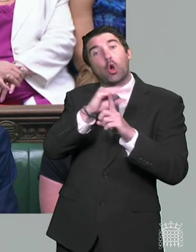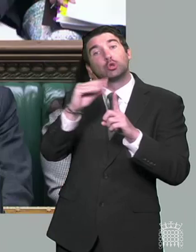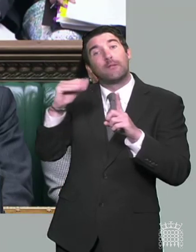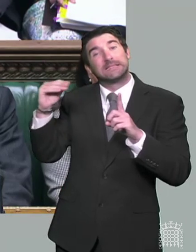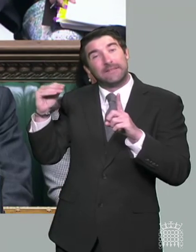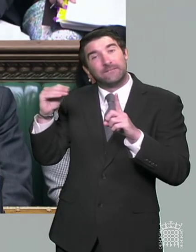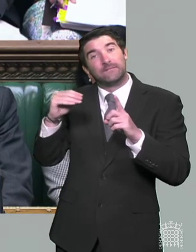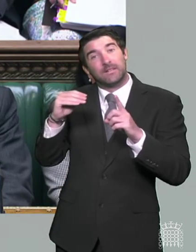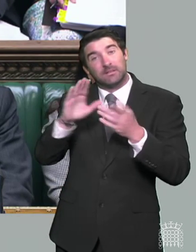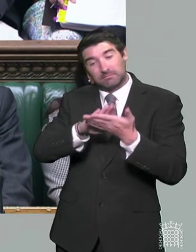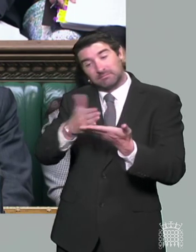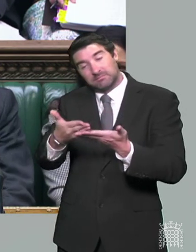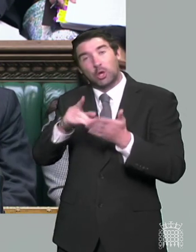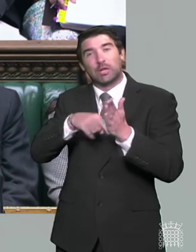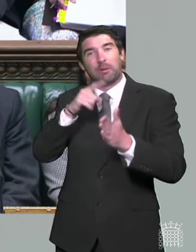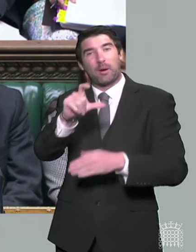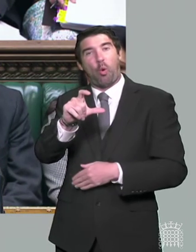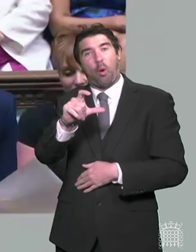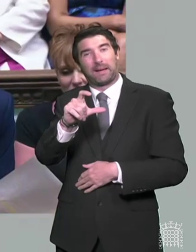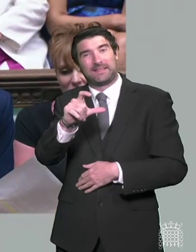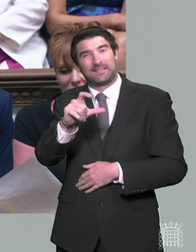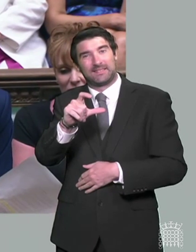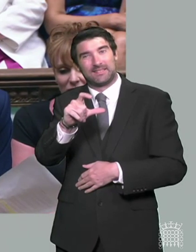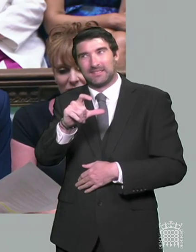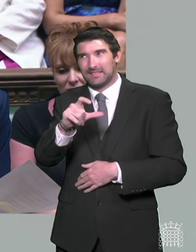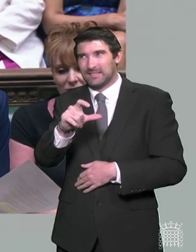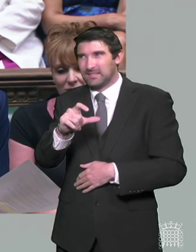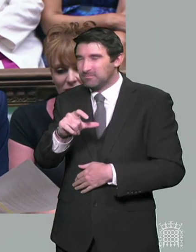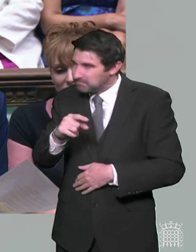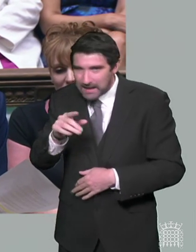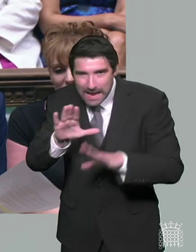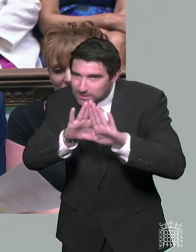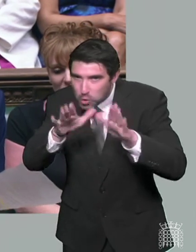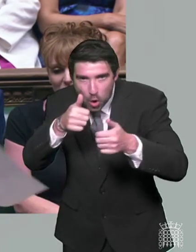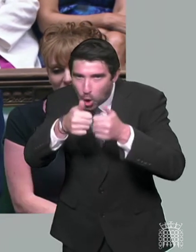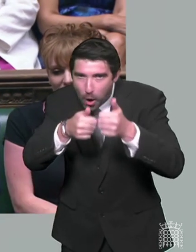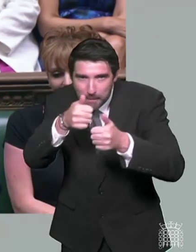Prime Minister, I don’t think that was intended as a compliment.